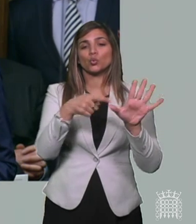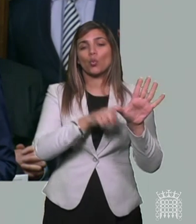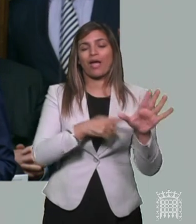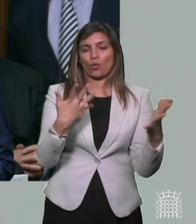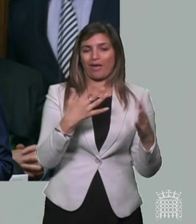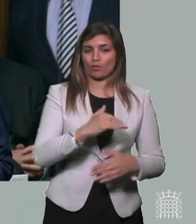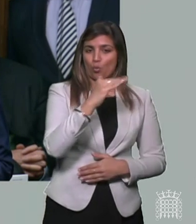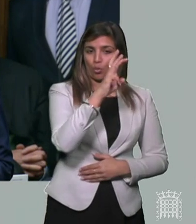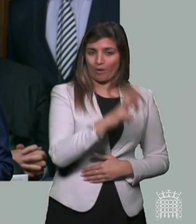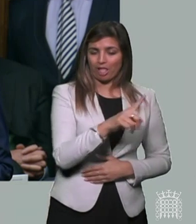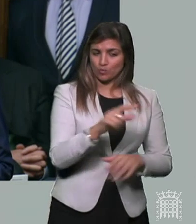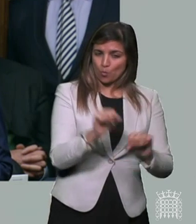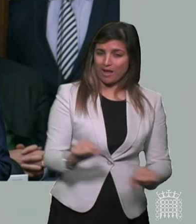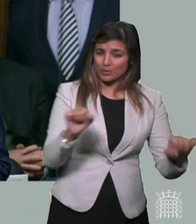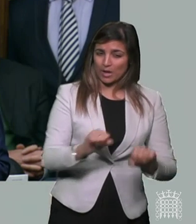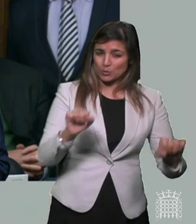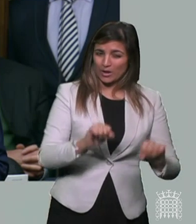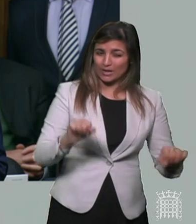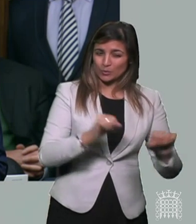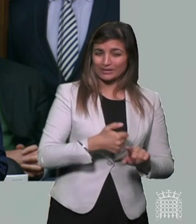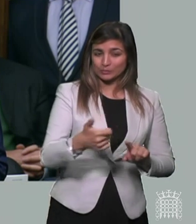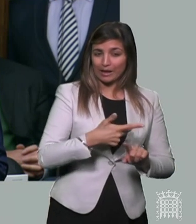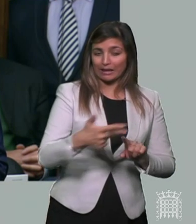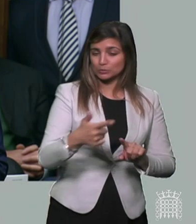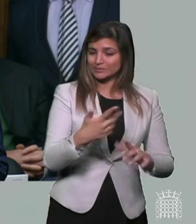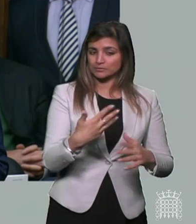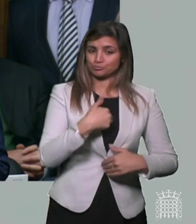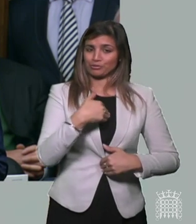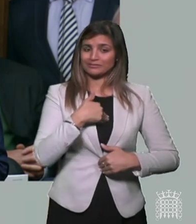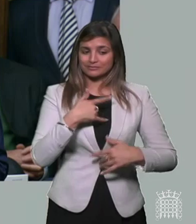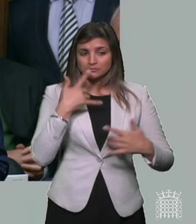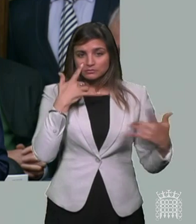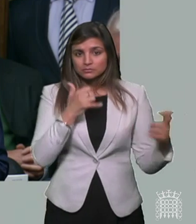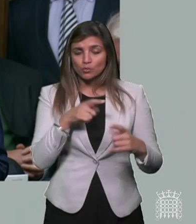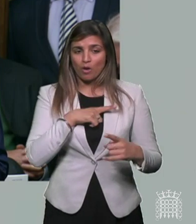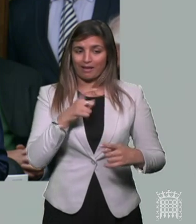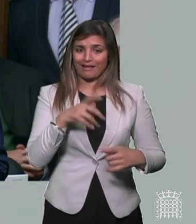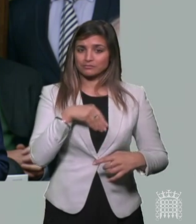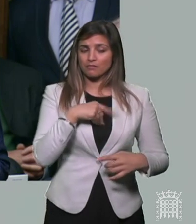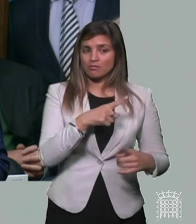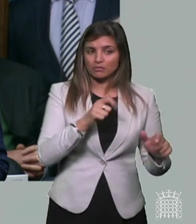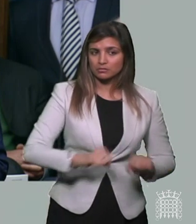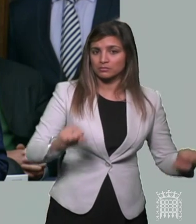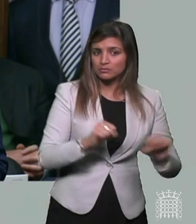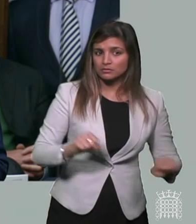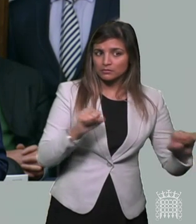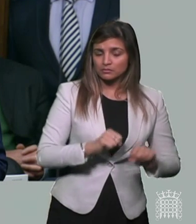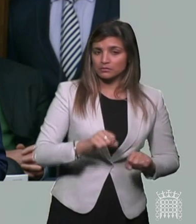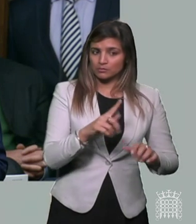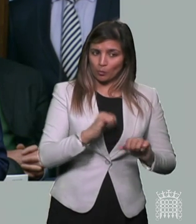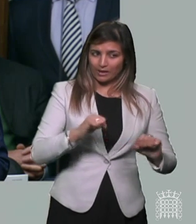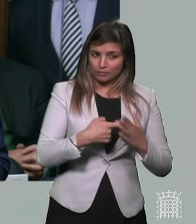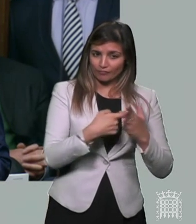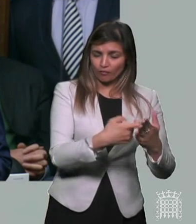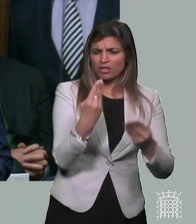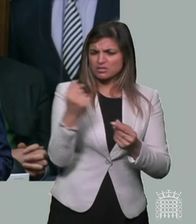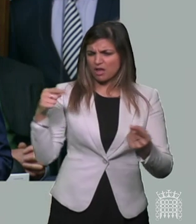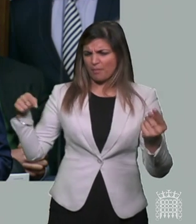Despite the pandemic, 85% of patients in England wait only two weeks for their urgent suspected cancer referrals.